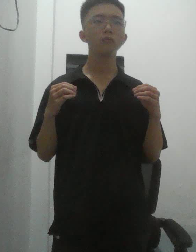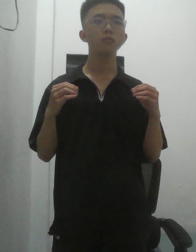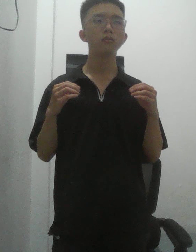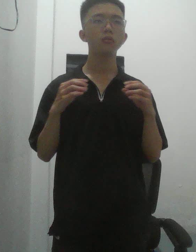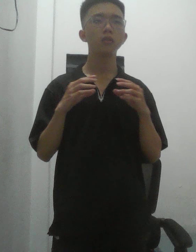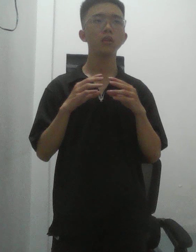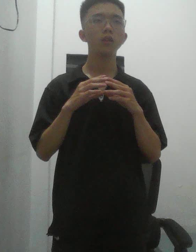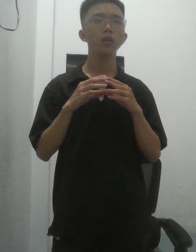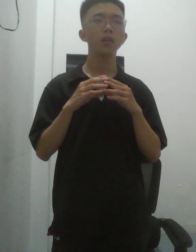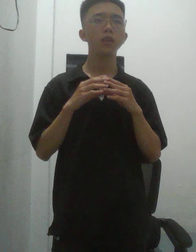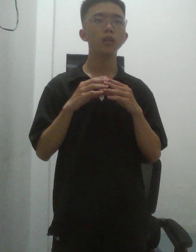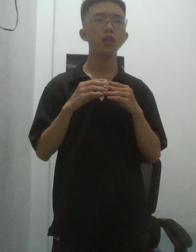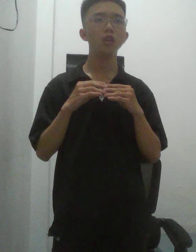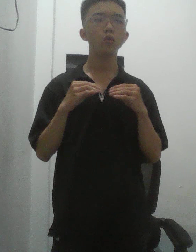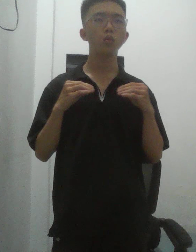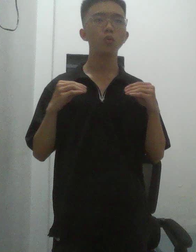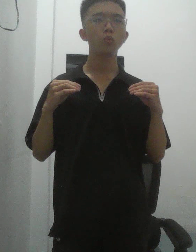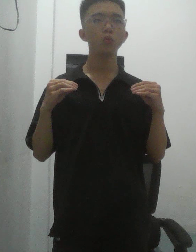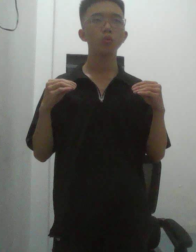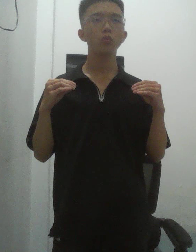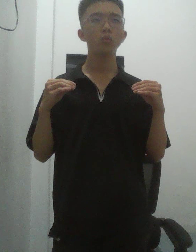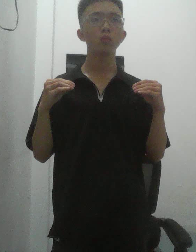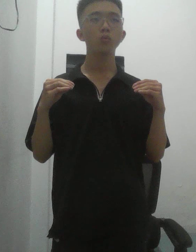nhieu